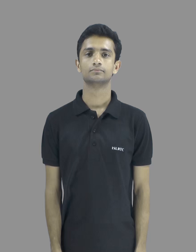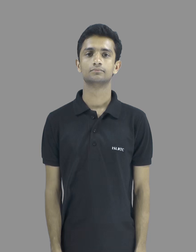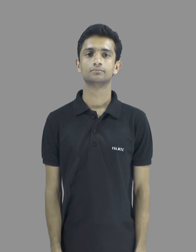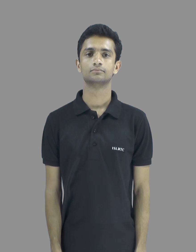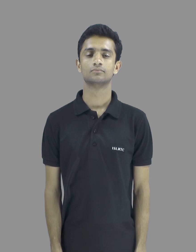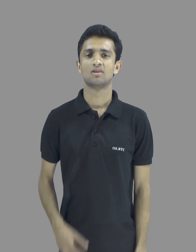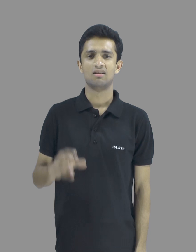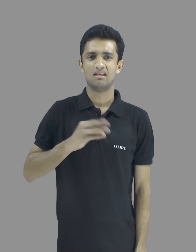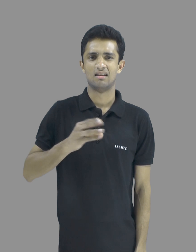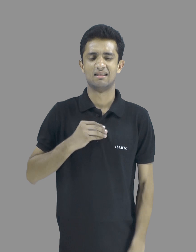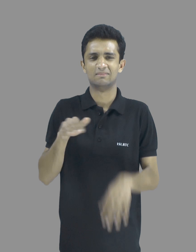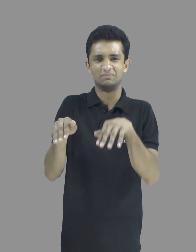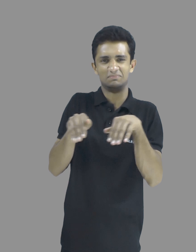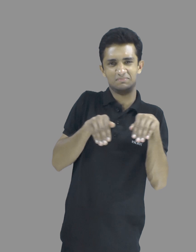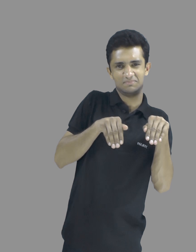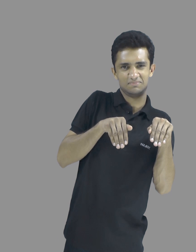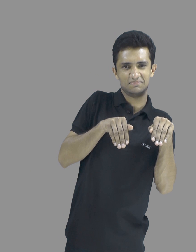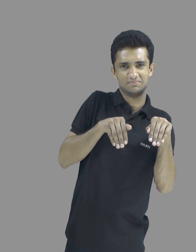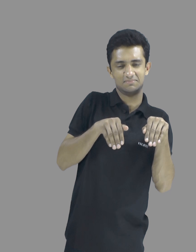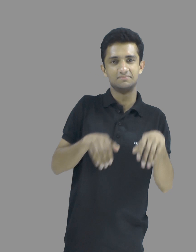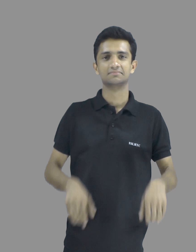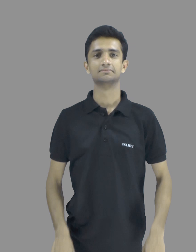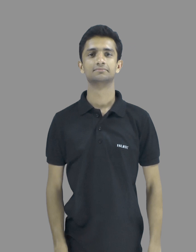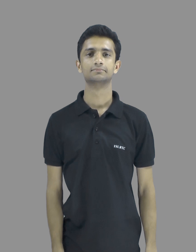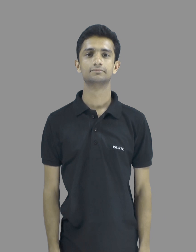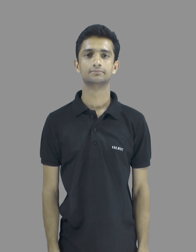Timid